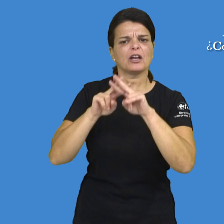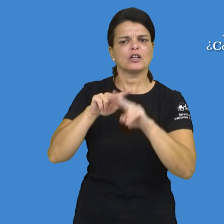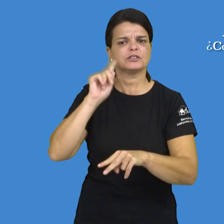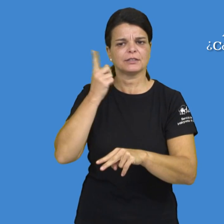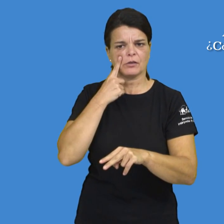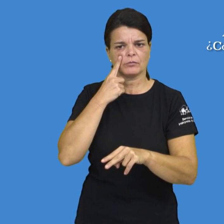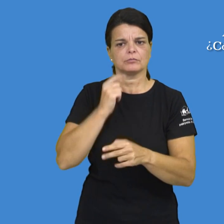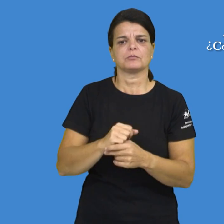descubrir